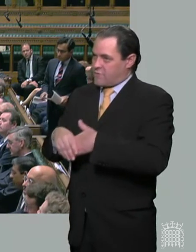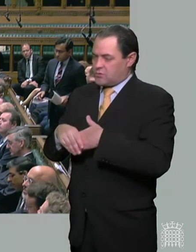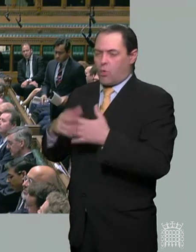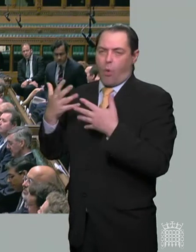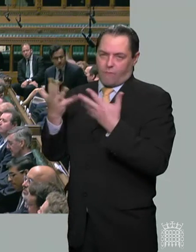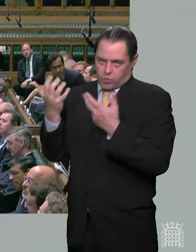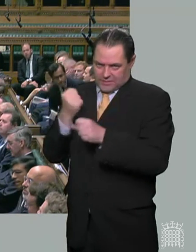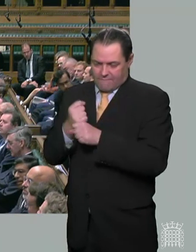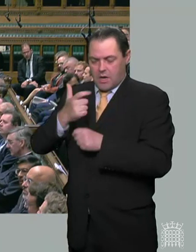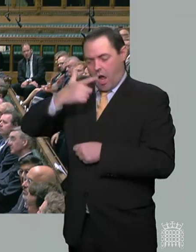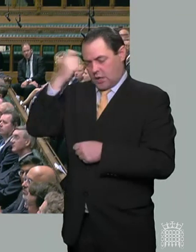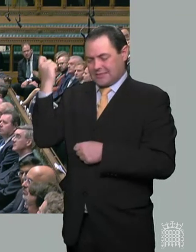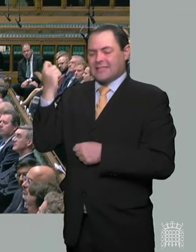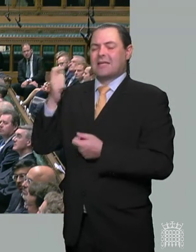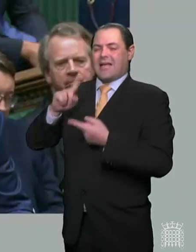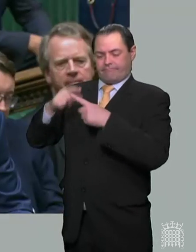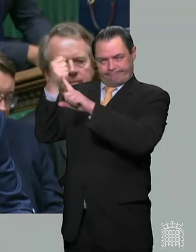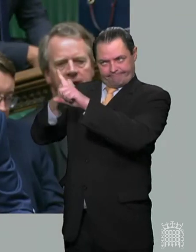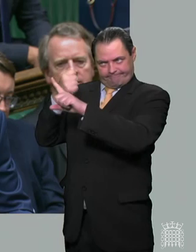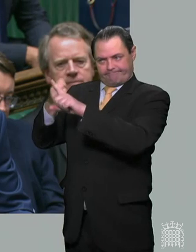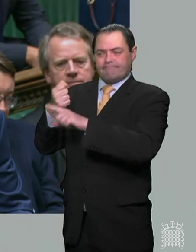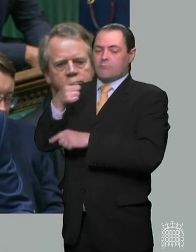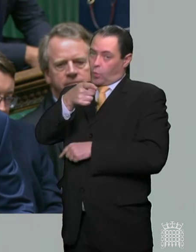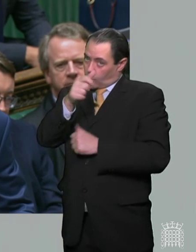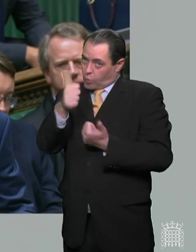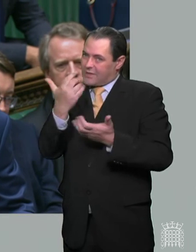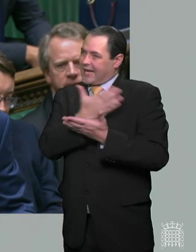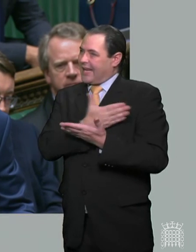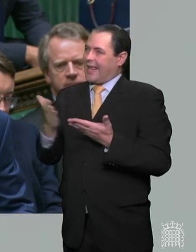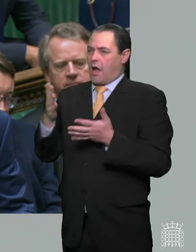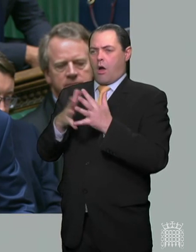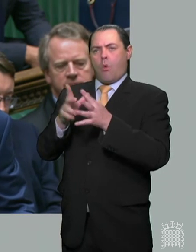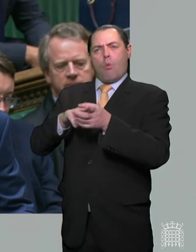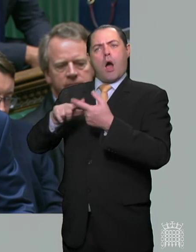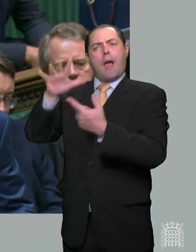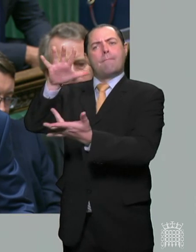Of course, the Government understand, and my right honourable Friend champions eloquently, the importance of the River Wye.